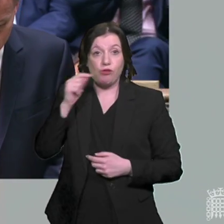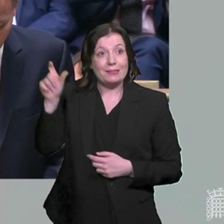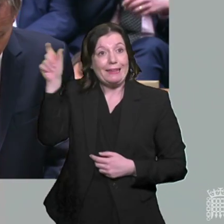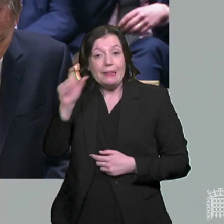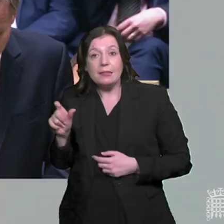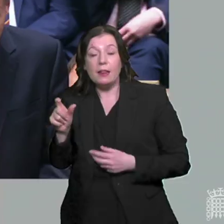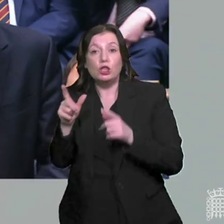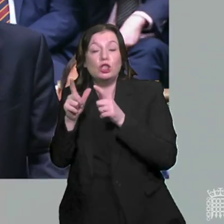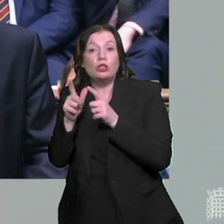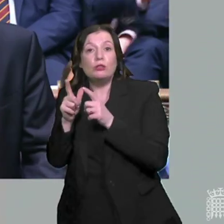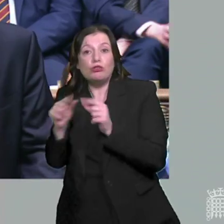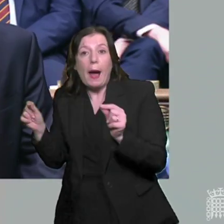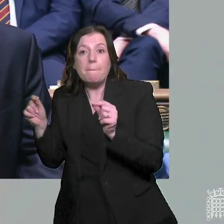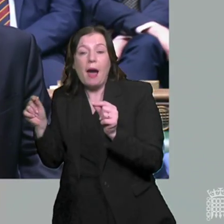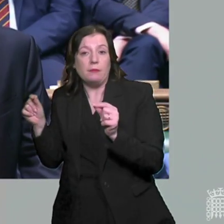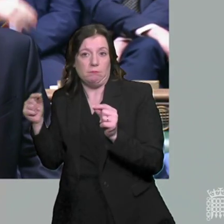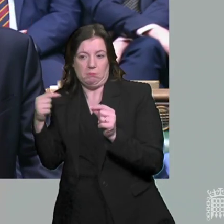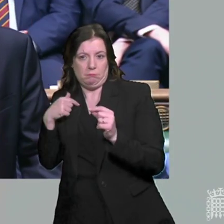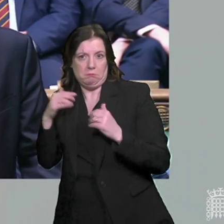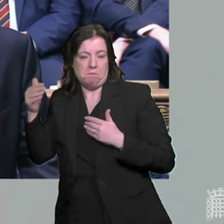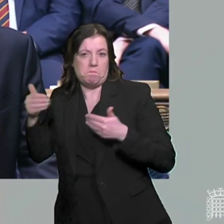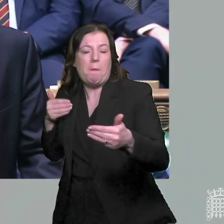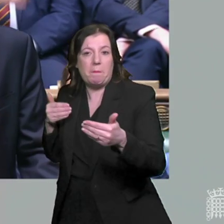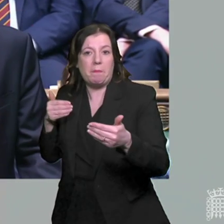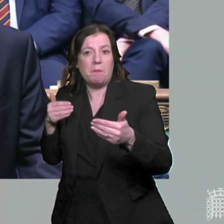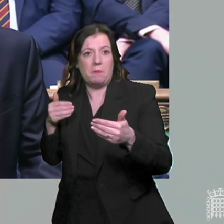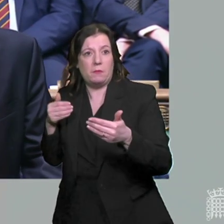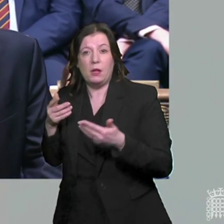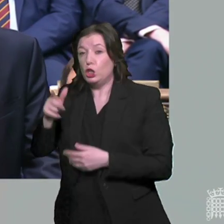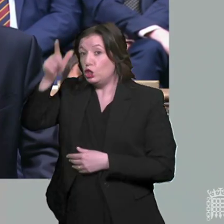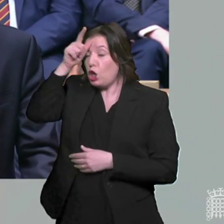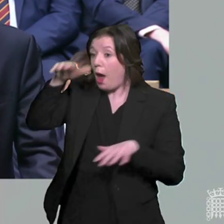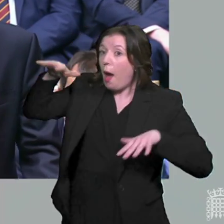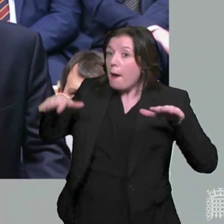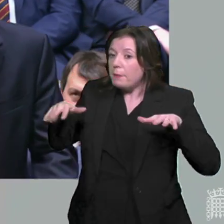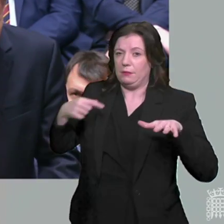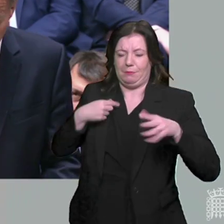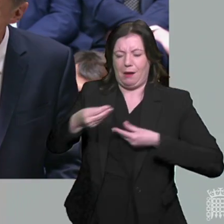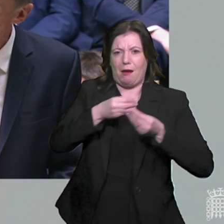Italy or Japan, and about the same as Europe’s largest economy, Germany.